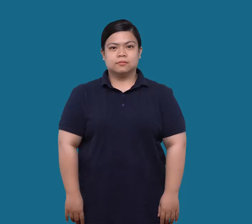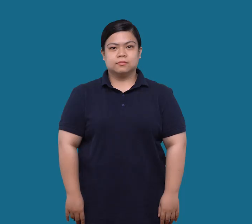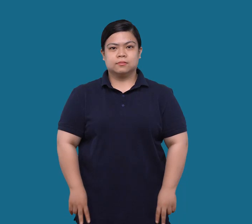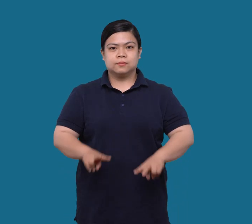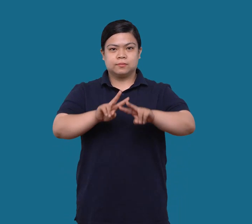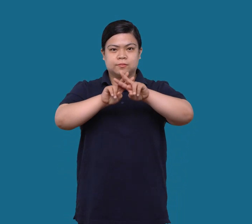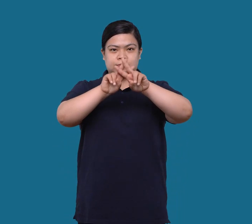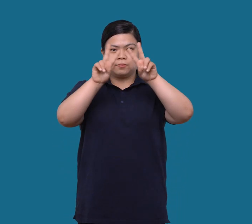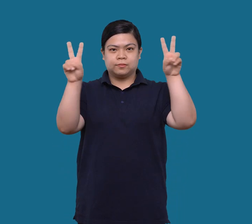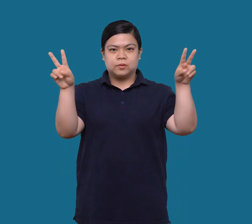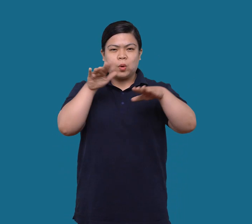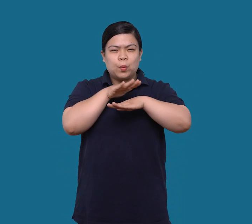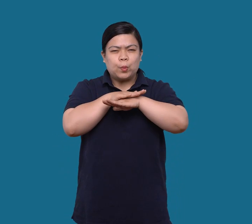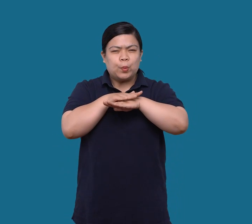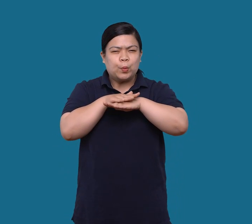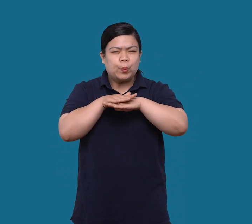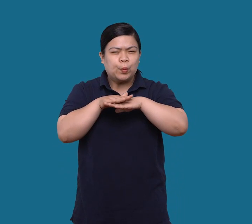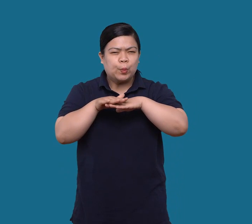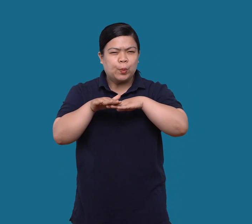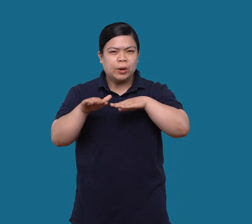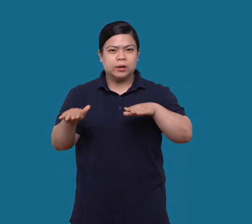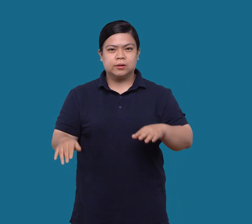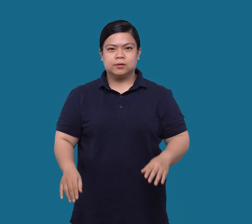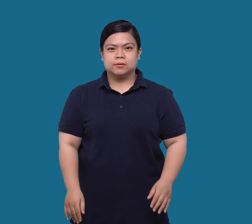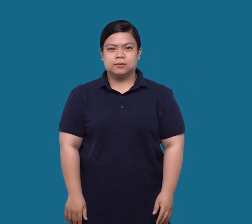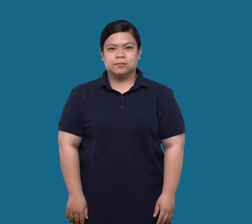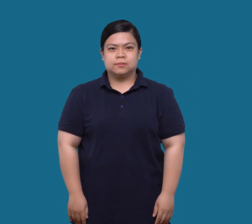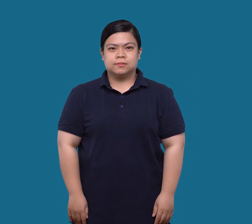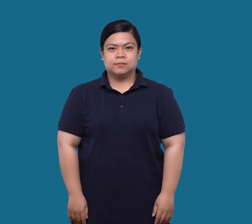vải lụa